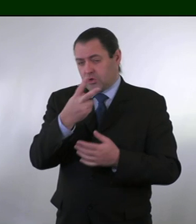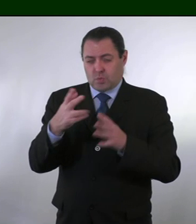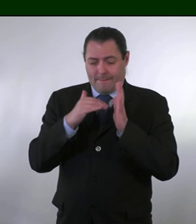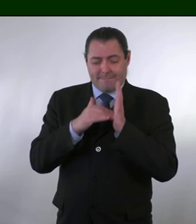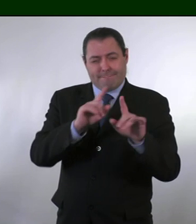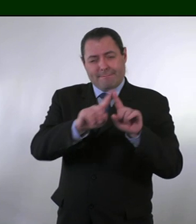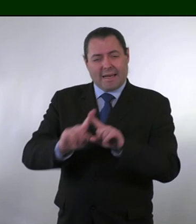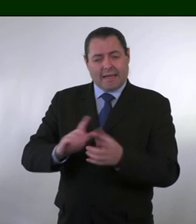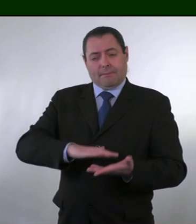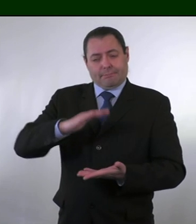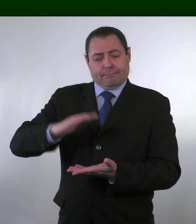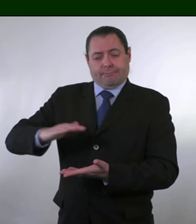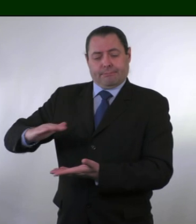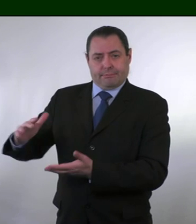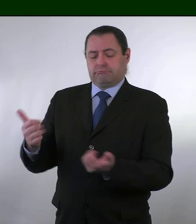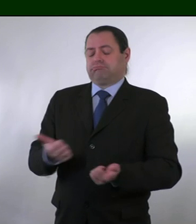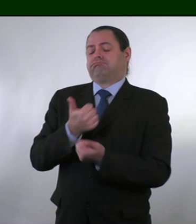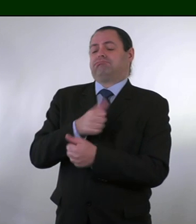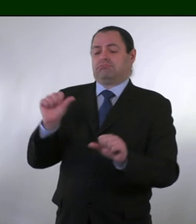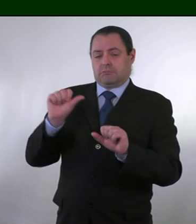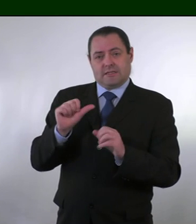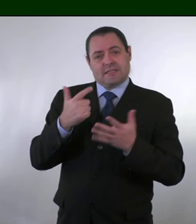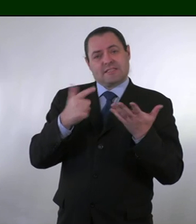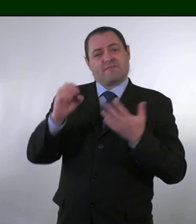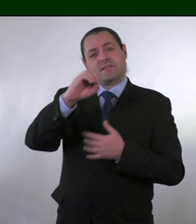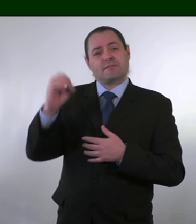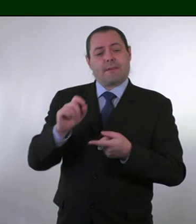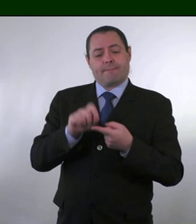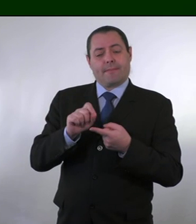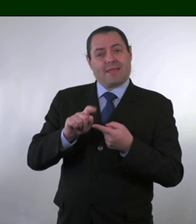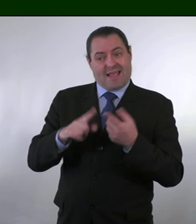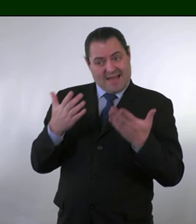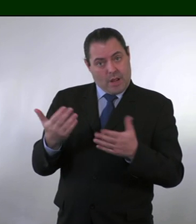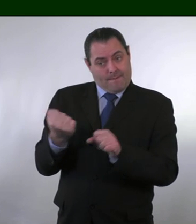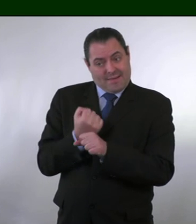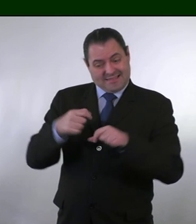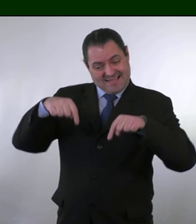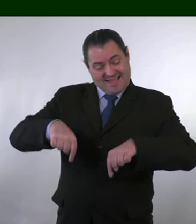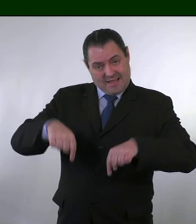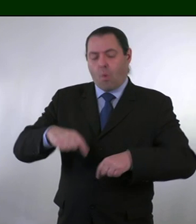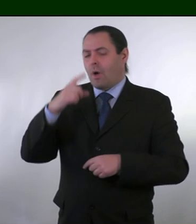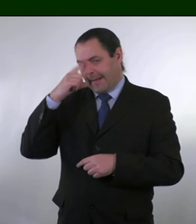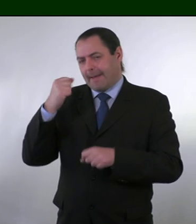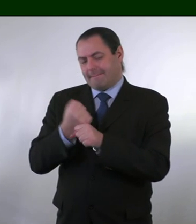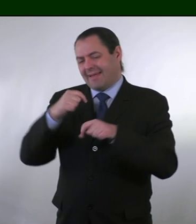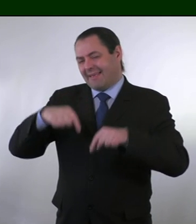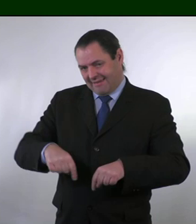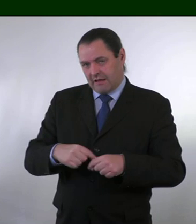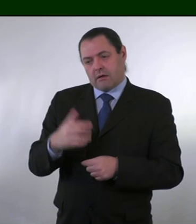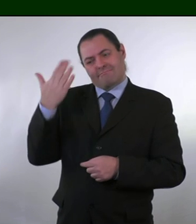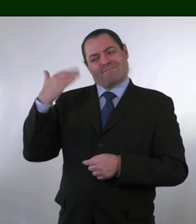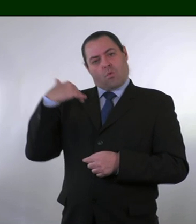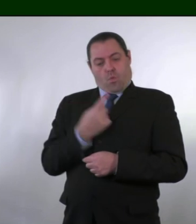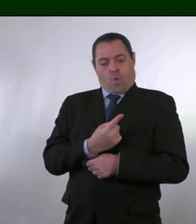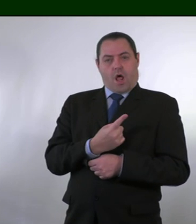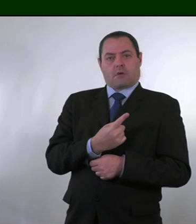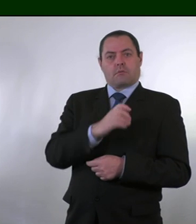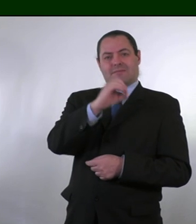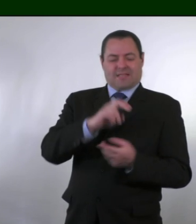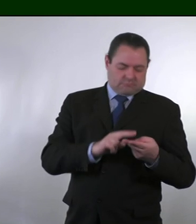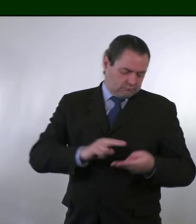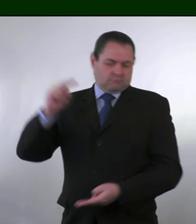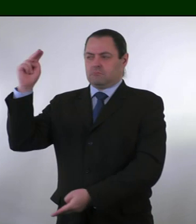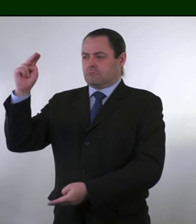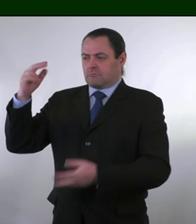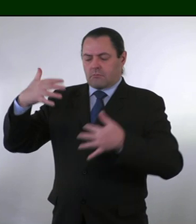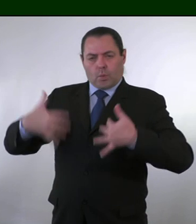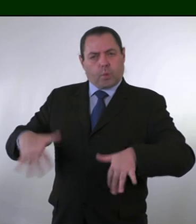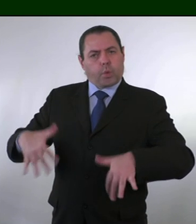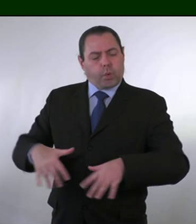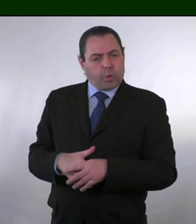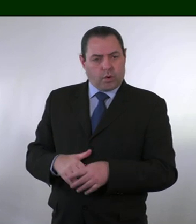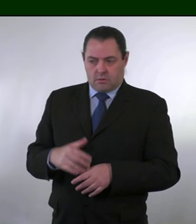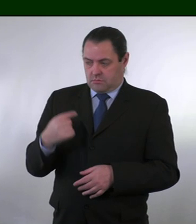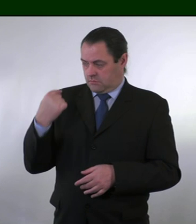I am very proud of what has been achieved: 70% of PPE is now made, or capable of being made, in this country, when it was only 1% at the beginning of the pandemic.